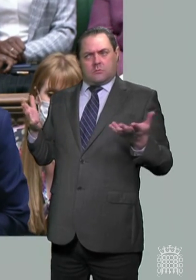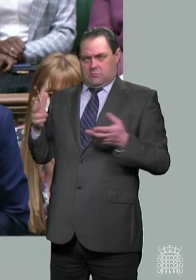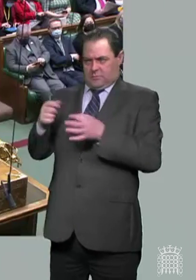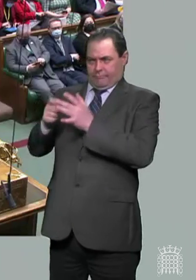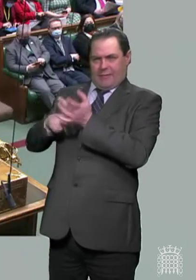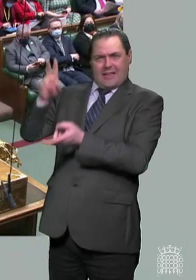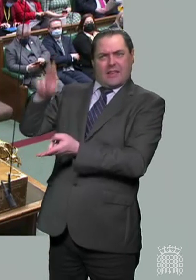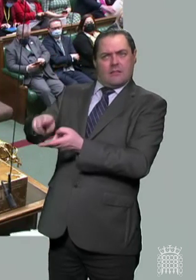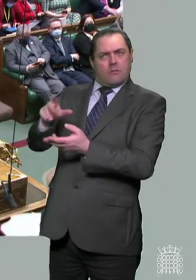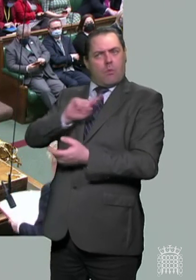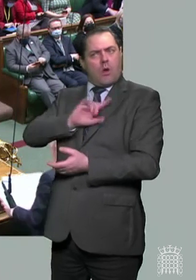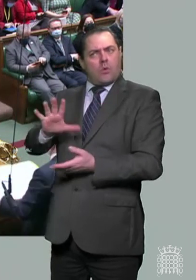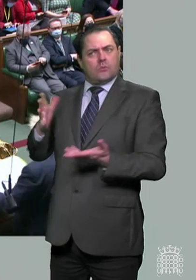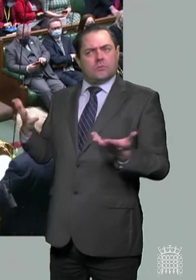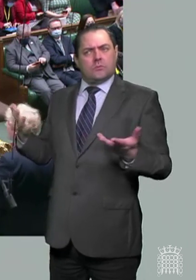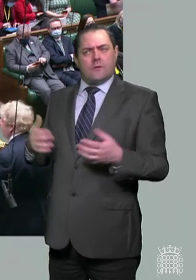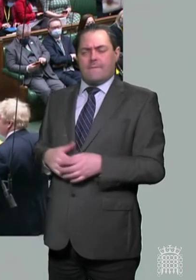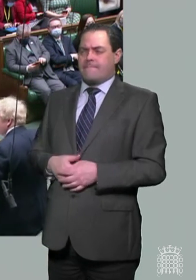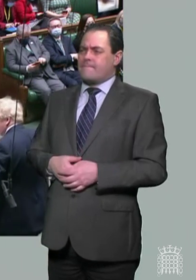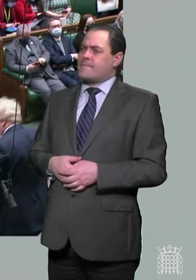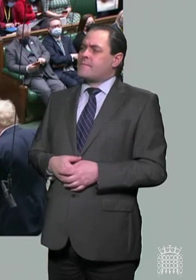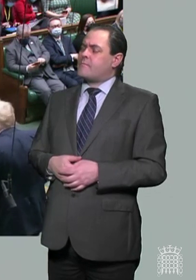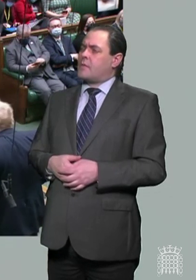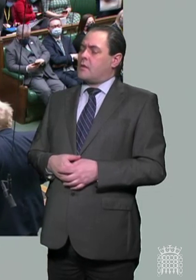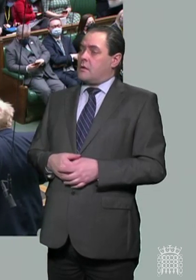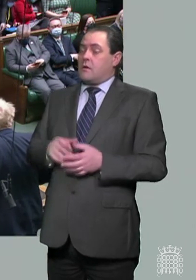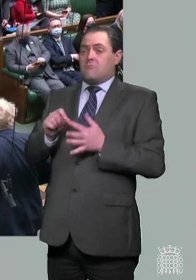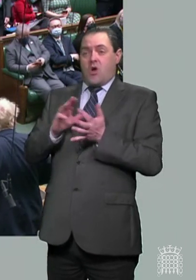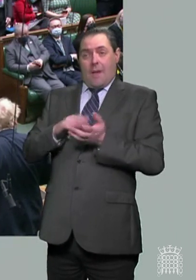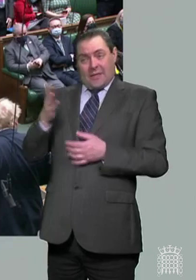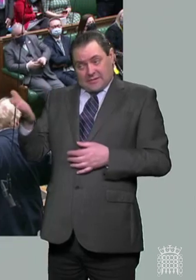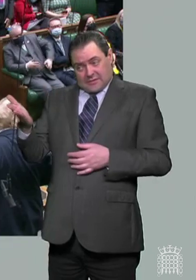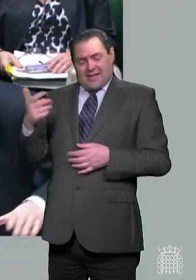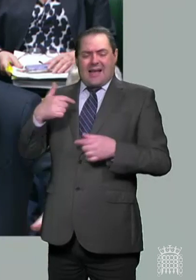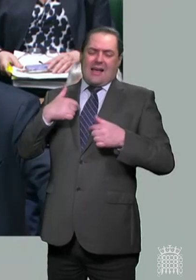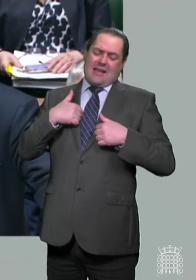The Labour plan would clobber suppliers.